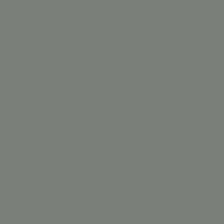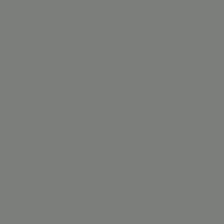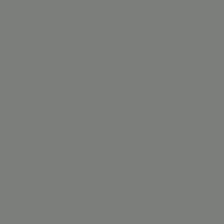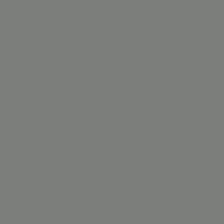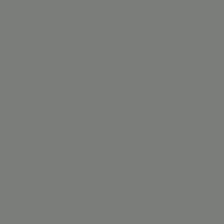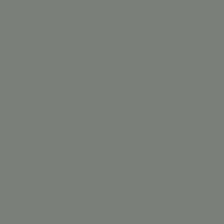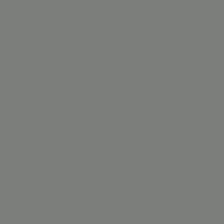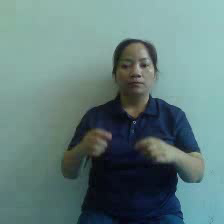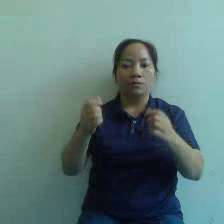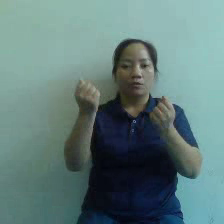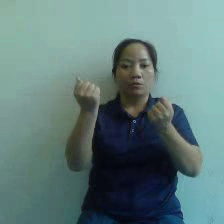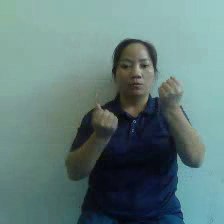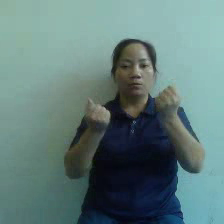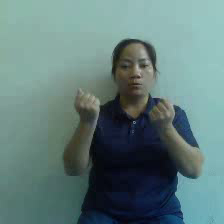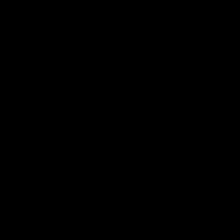Ô tô